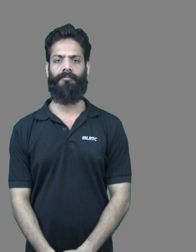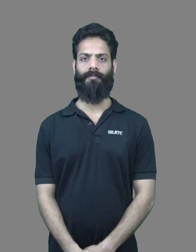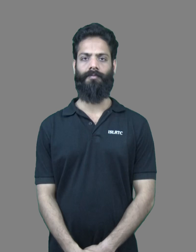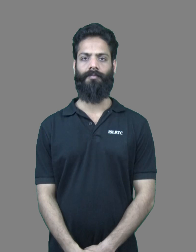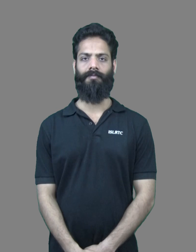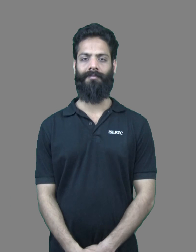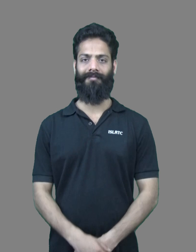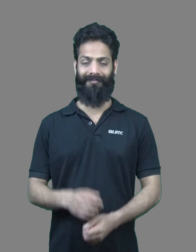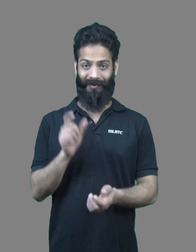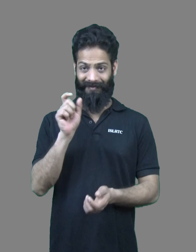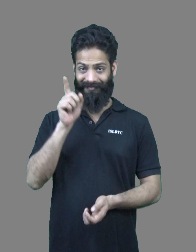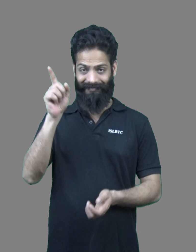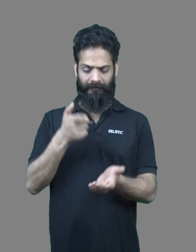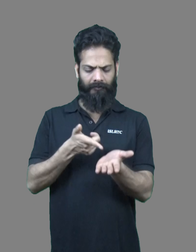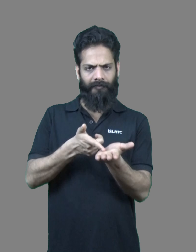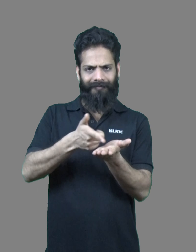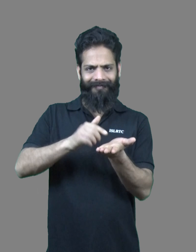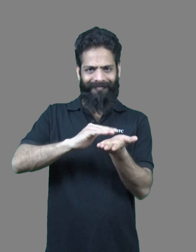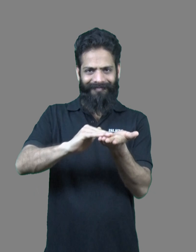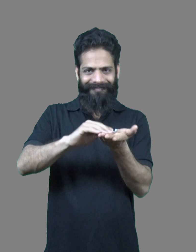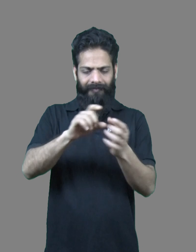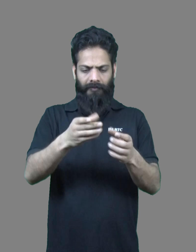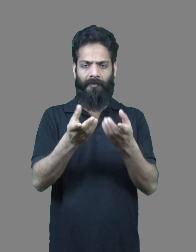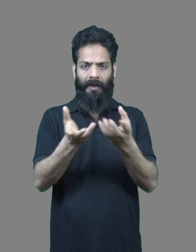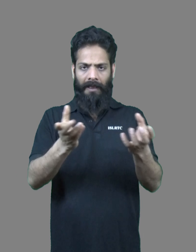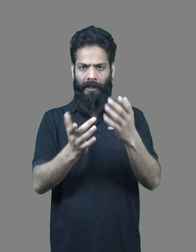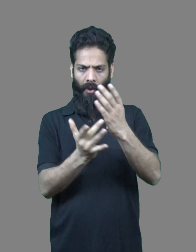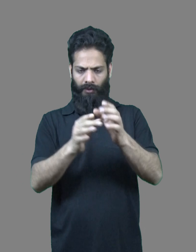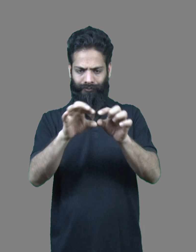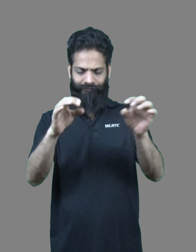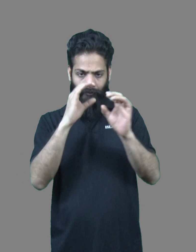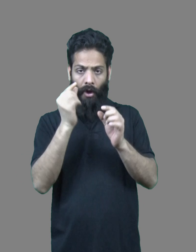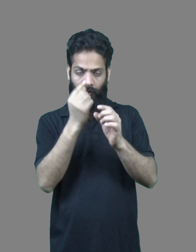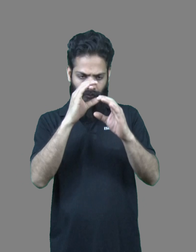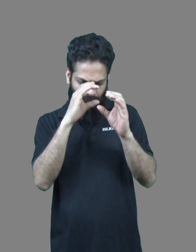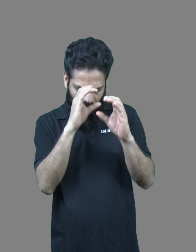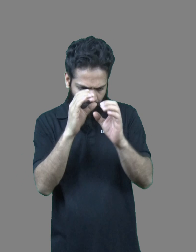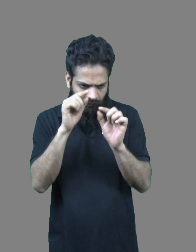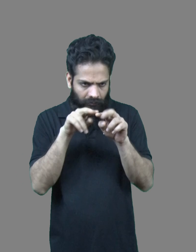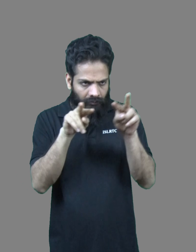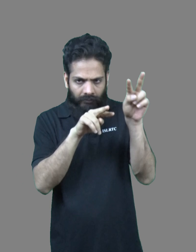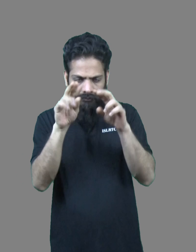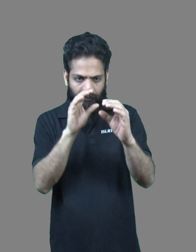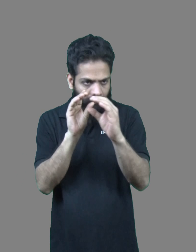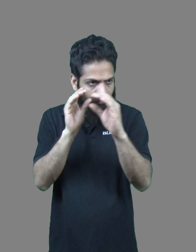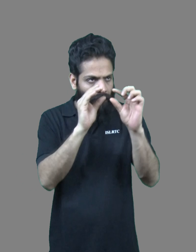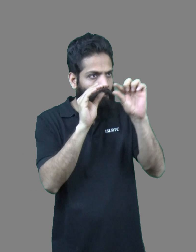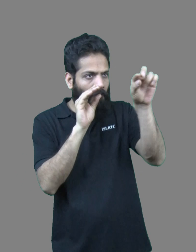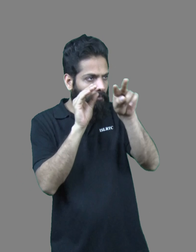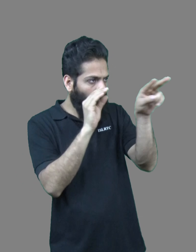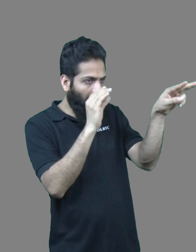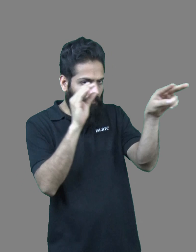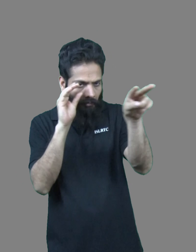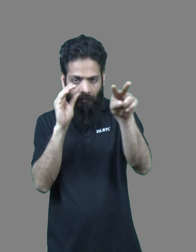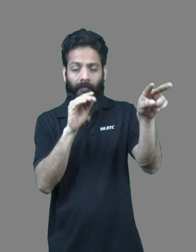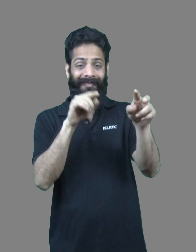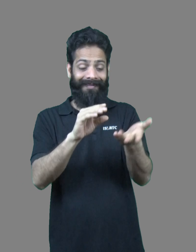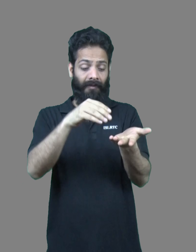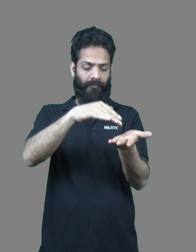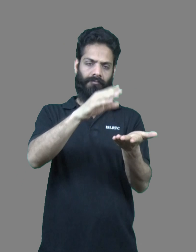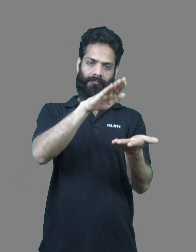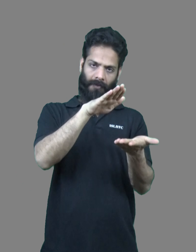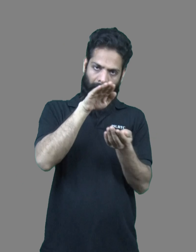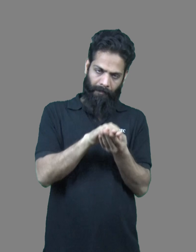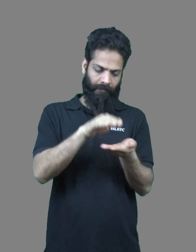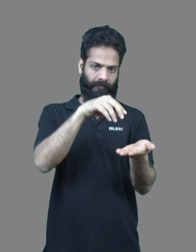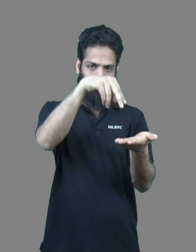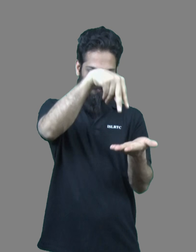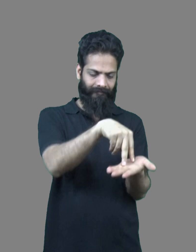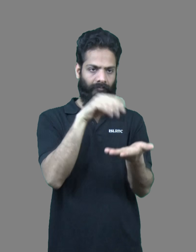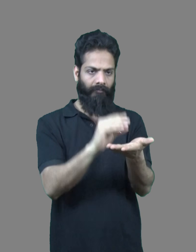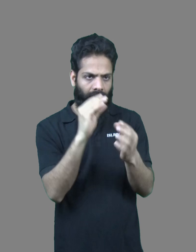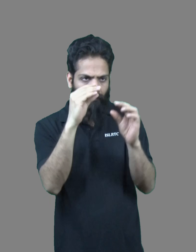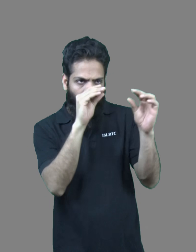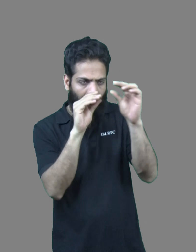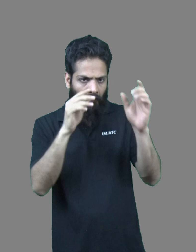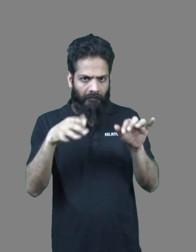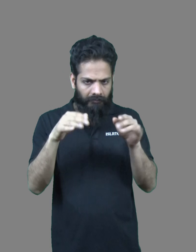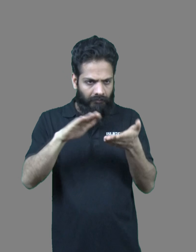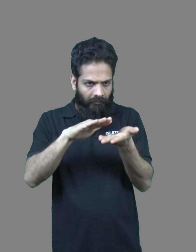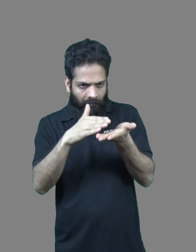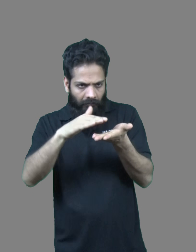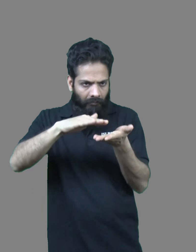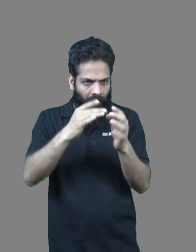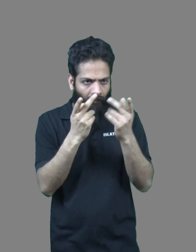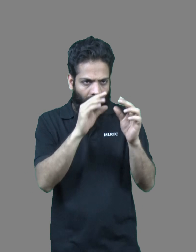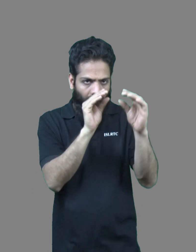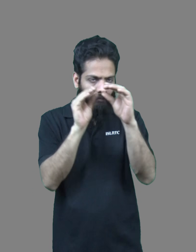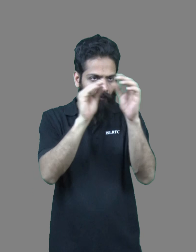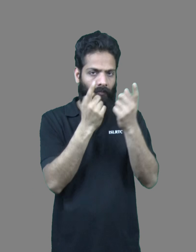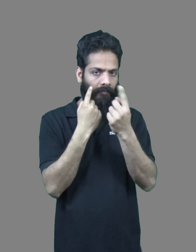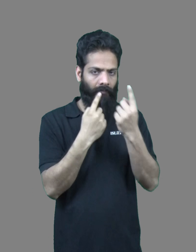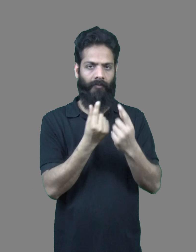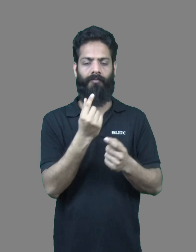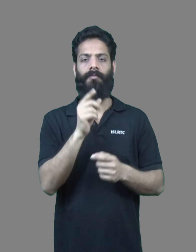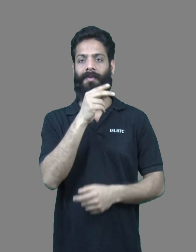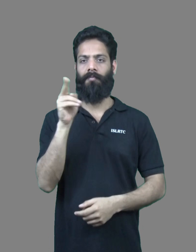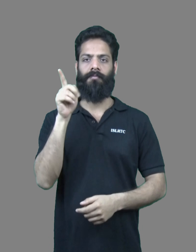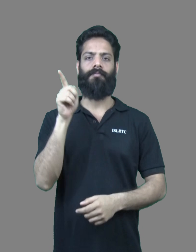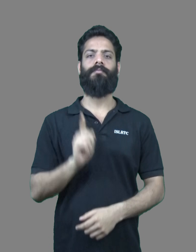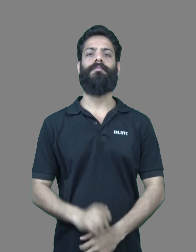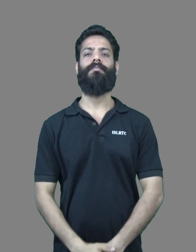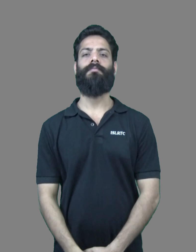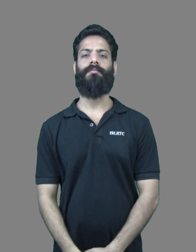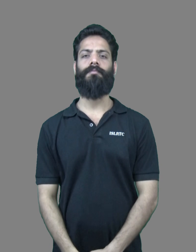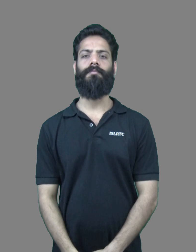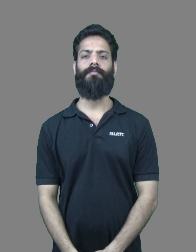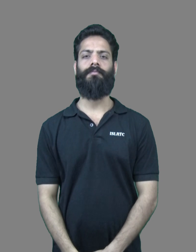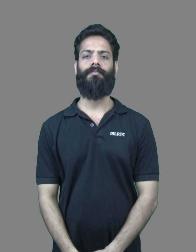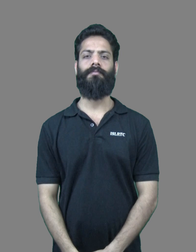Wye Level